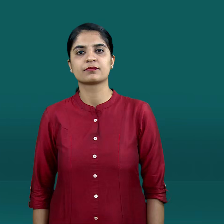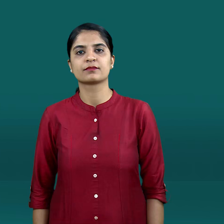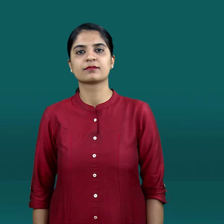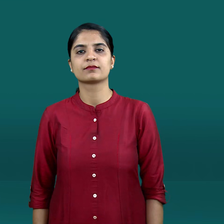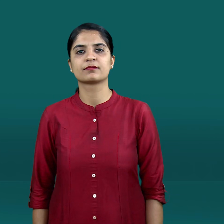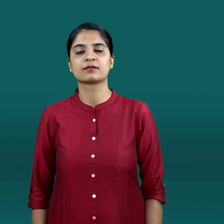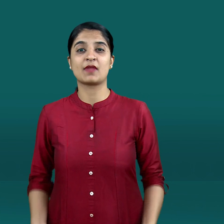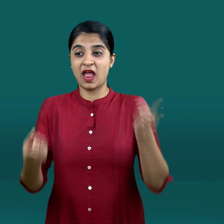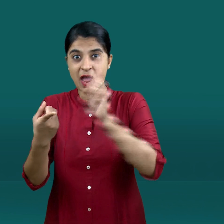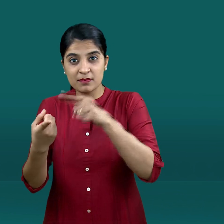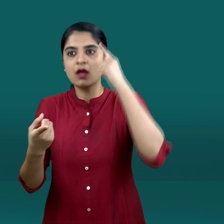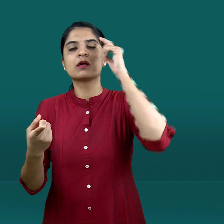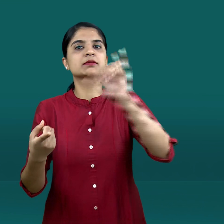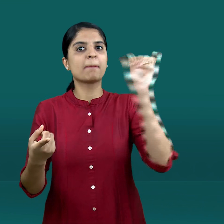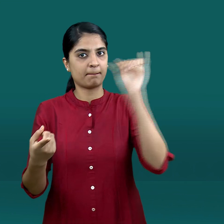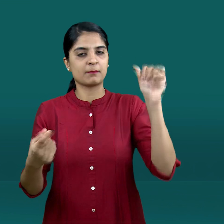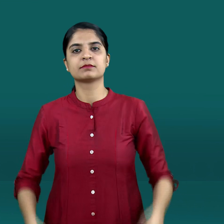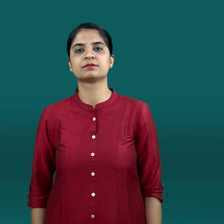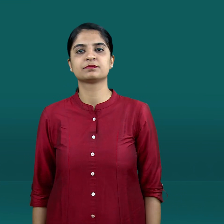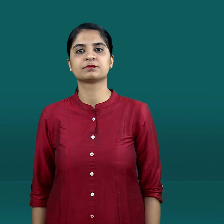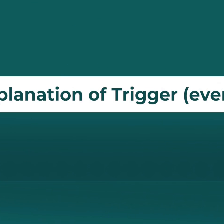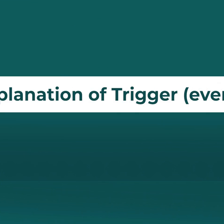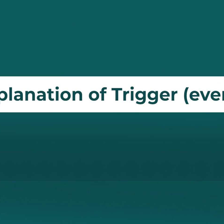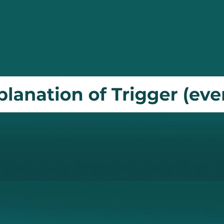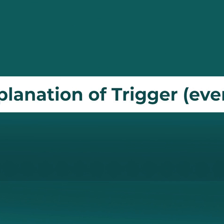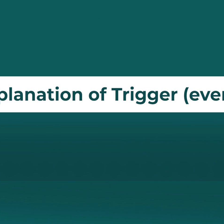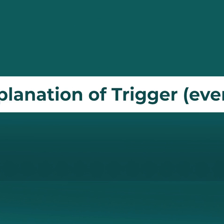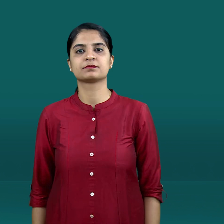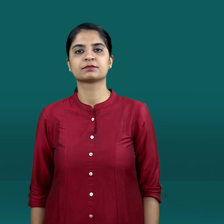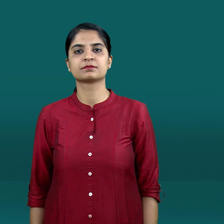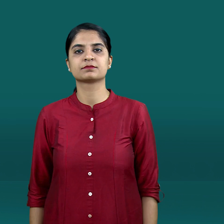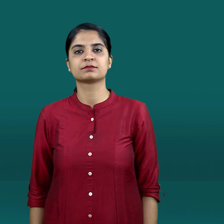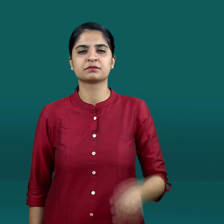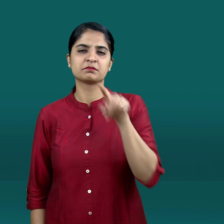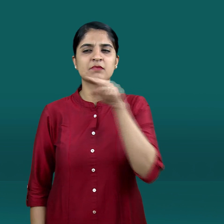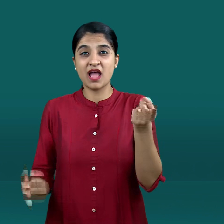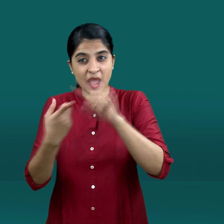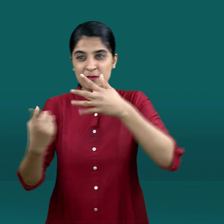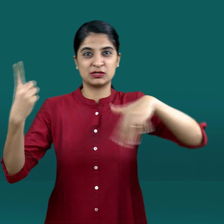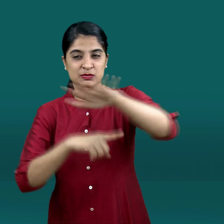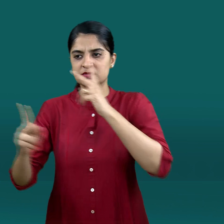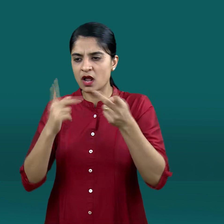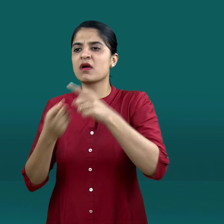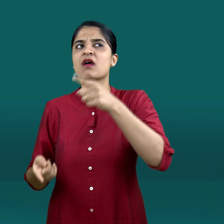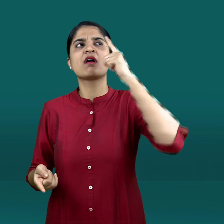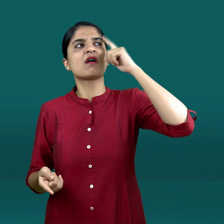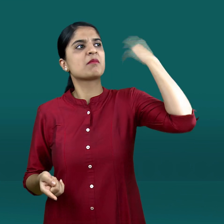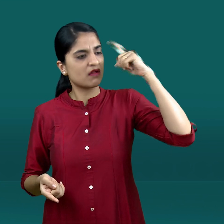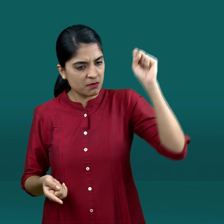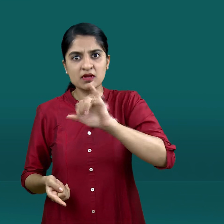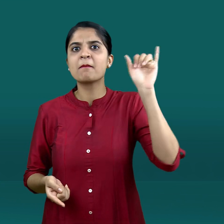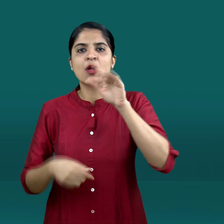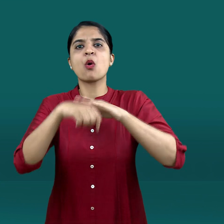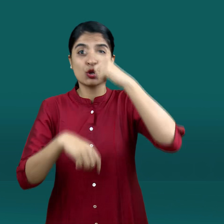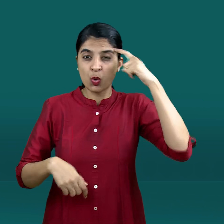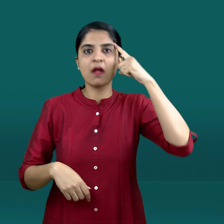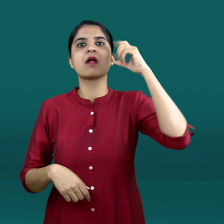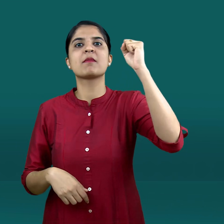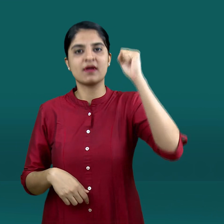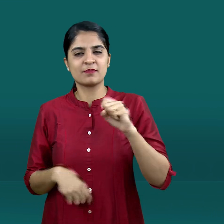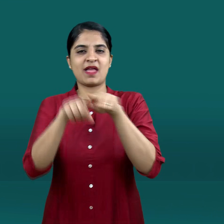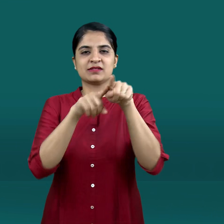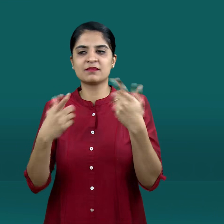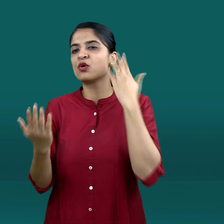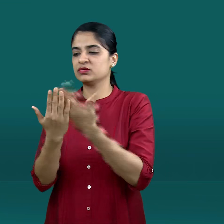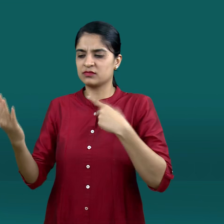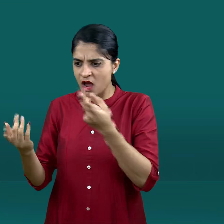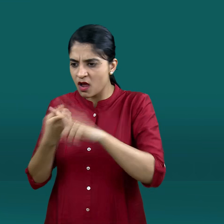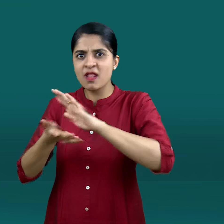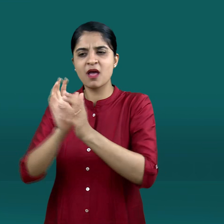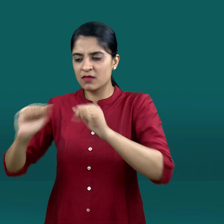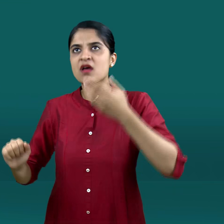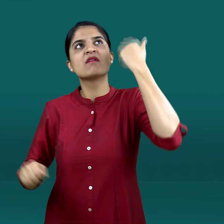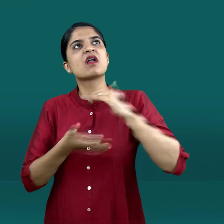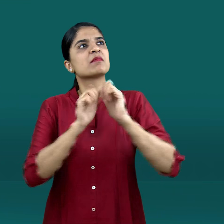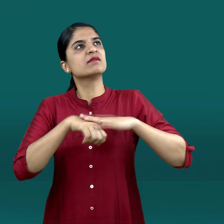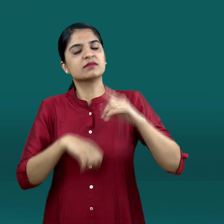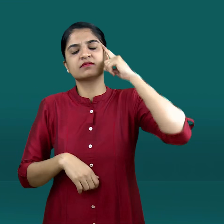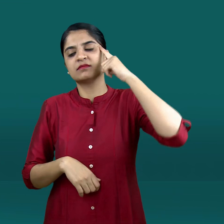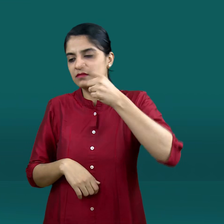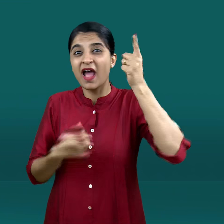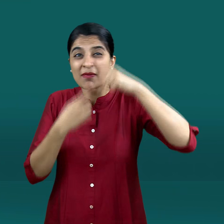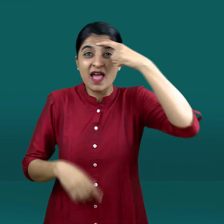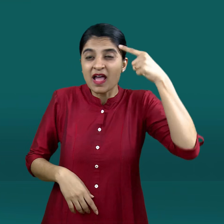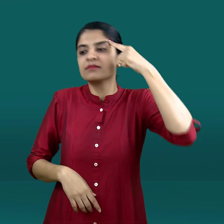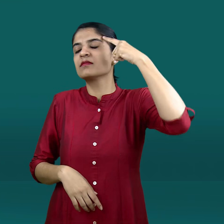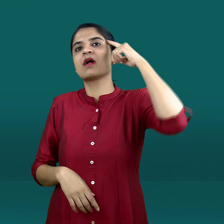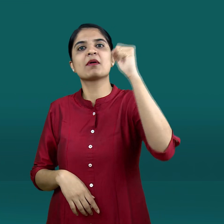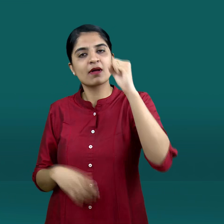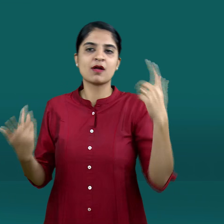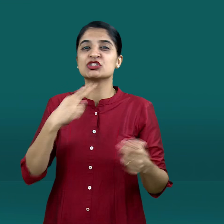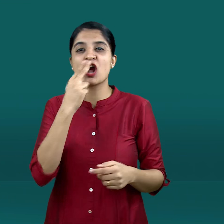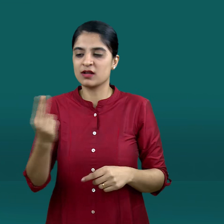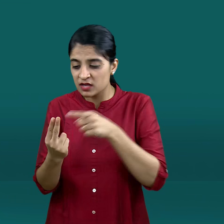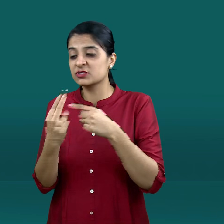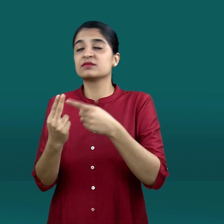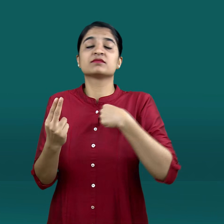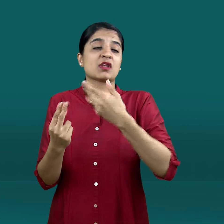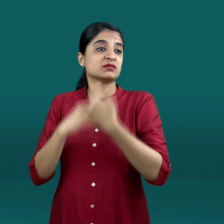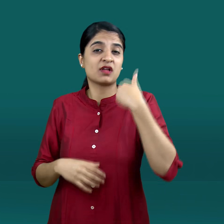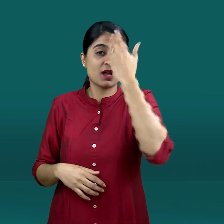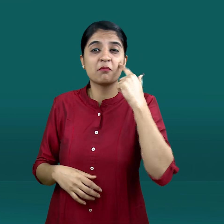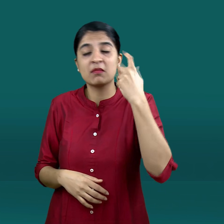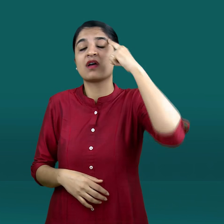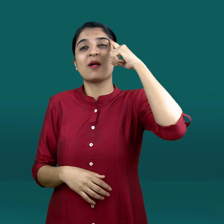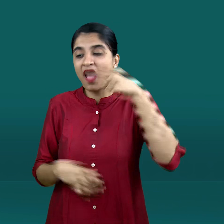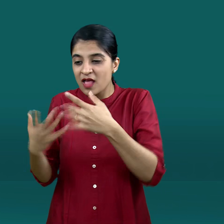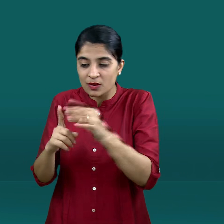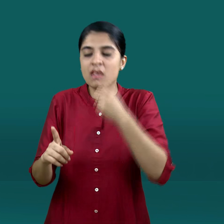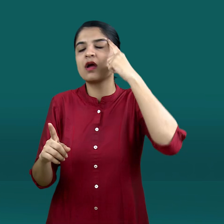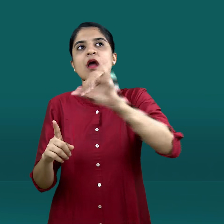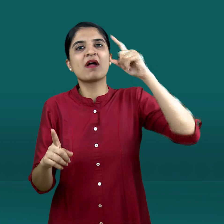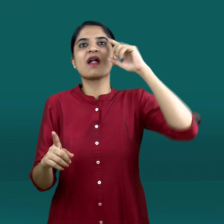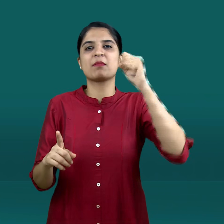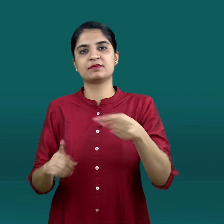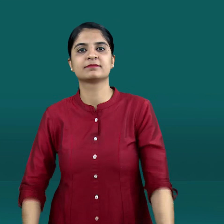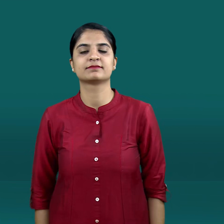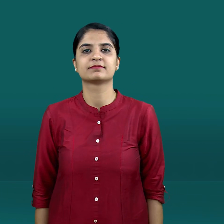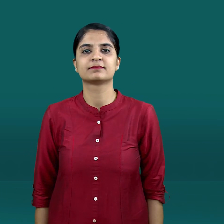Trigger (event , person, situation)